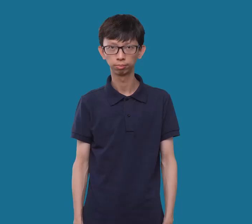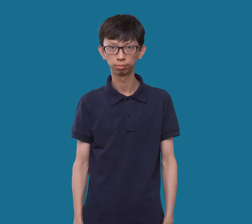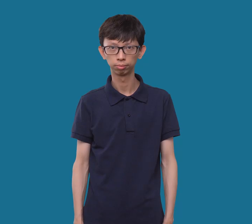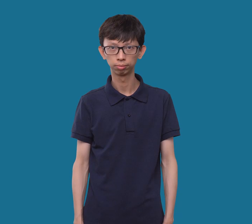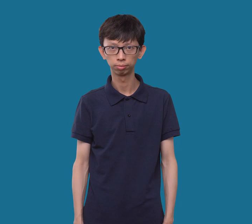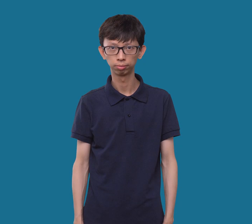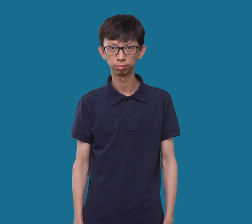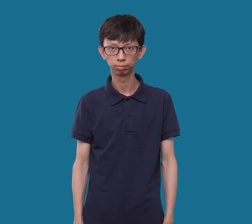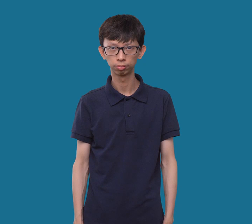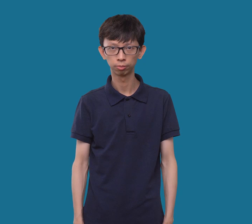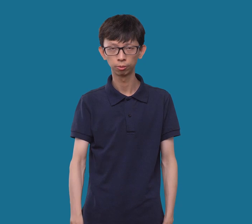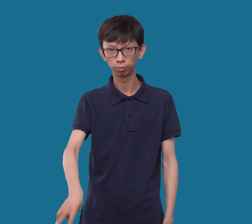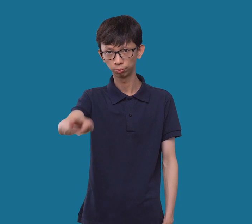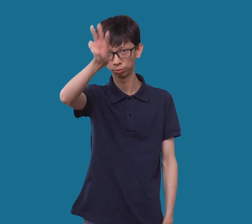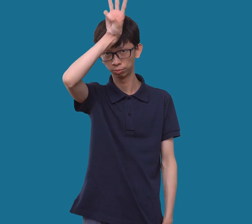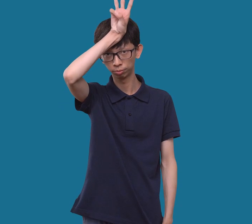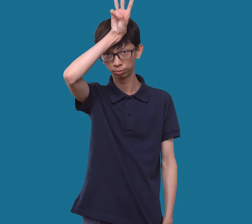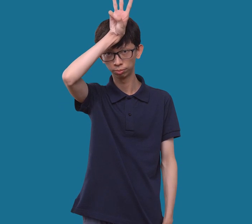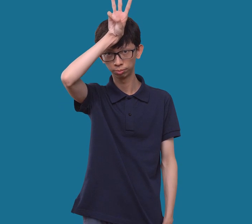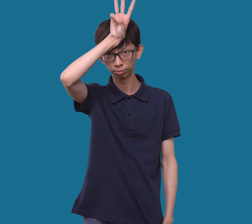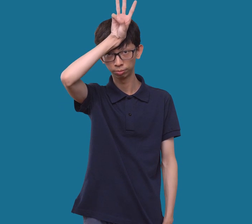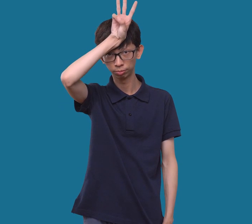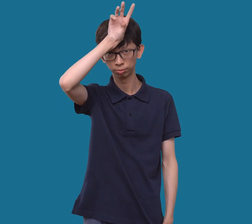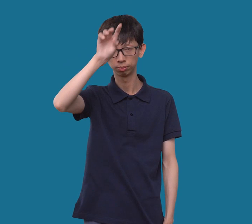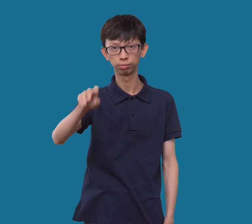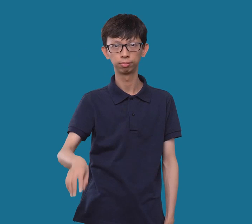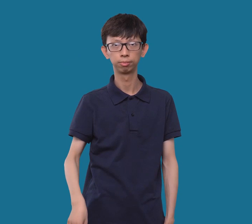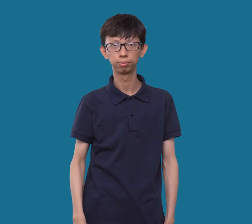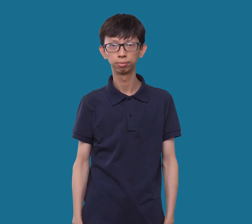Hùng Vương